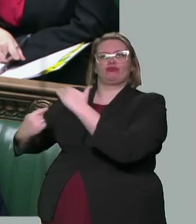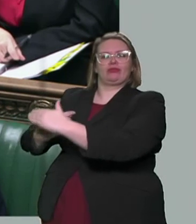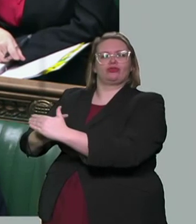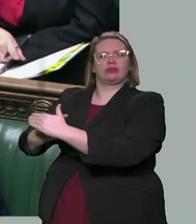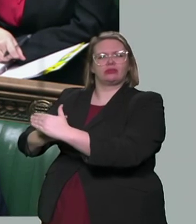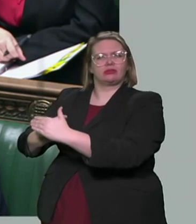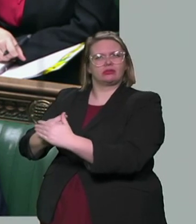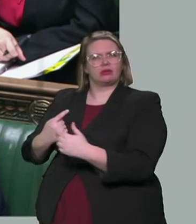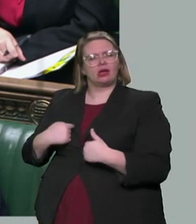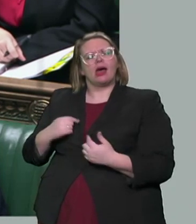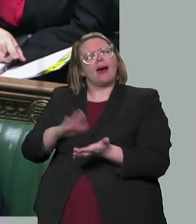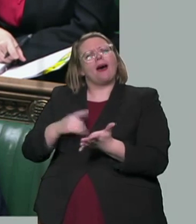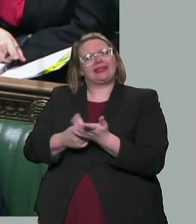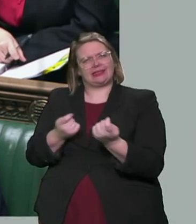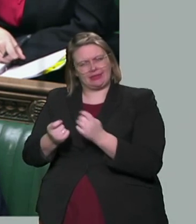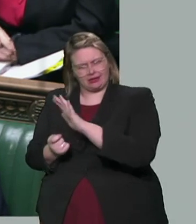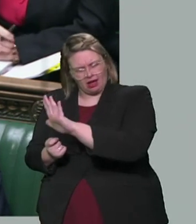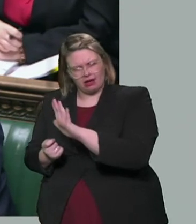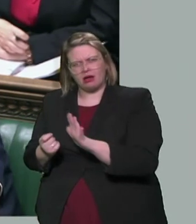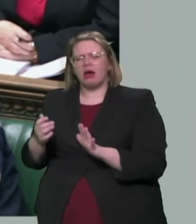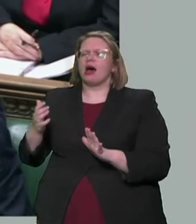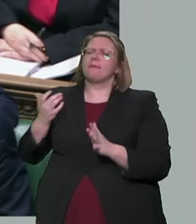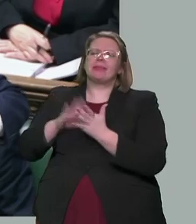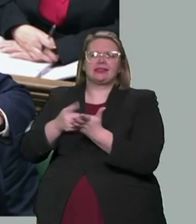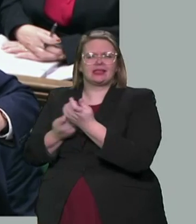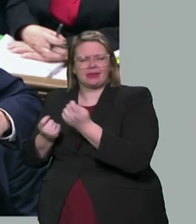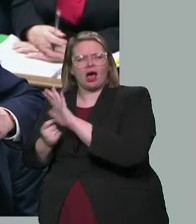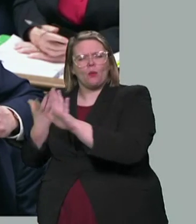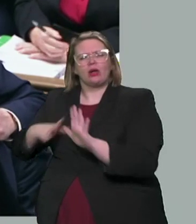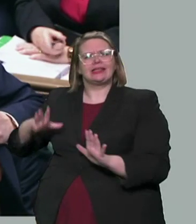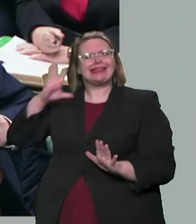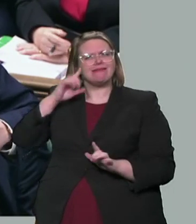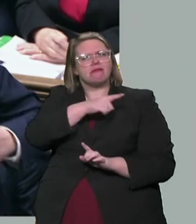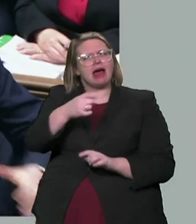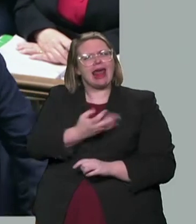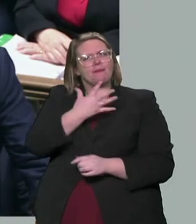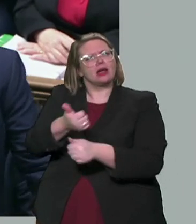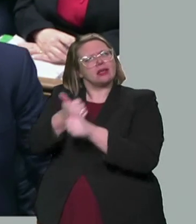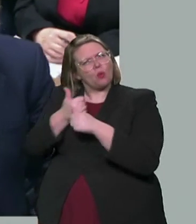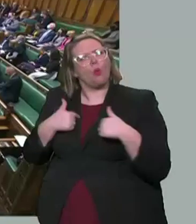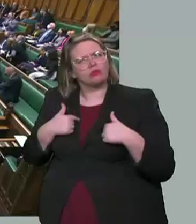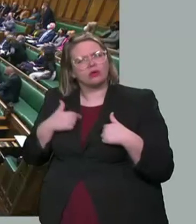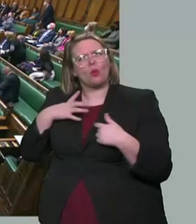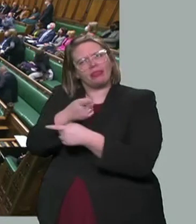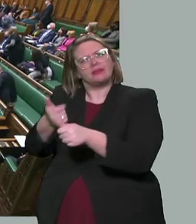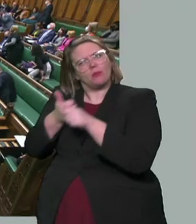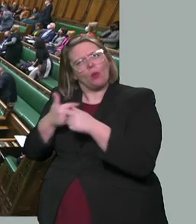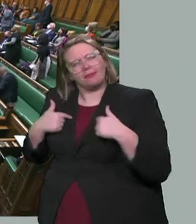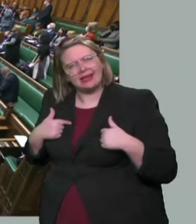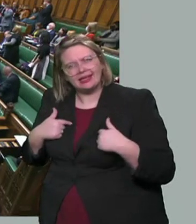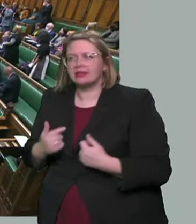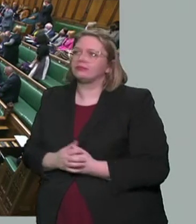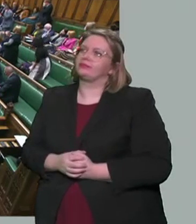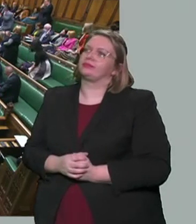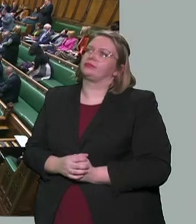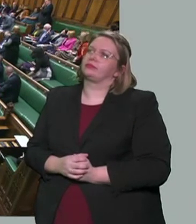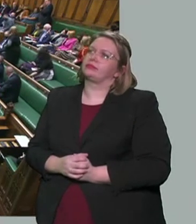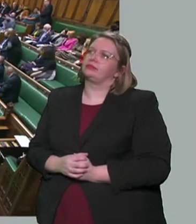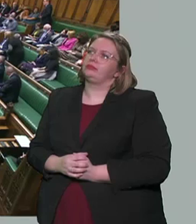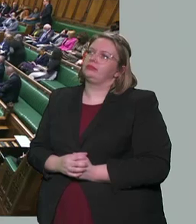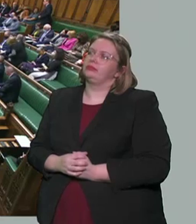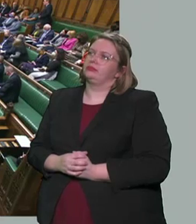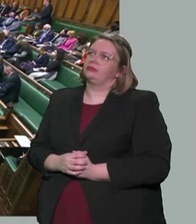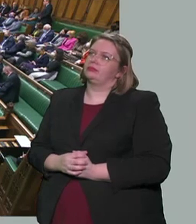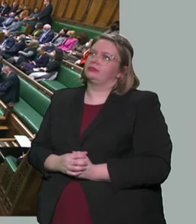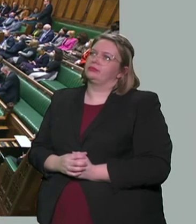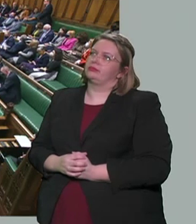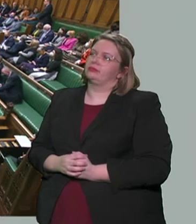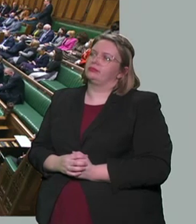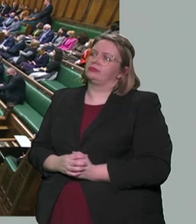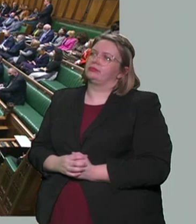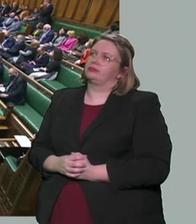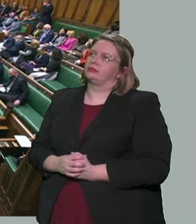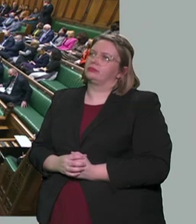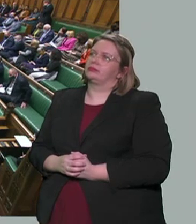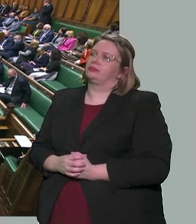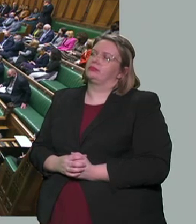What would be good would be to hear some support from the Labour Benches.